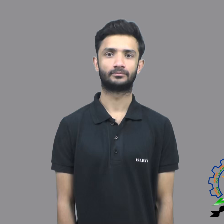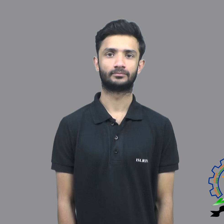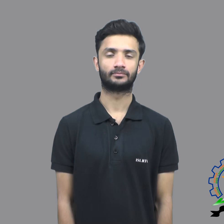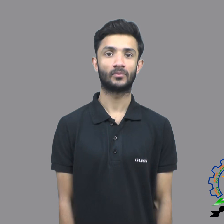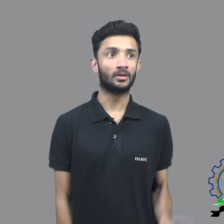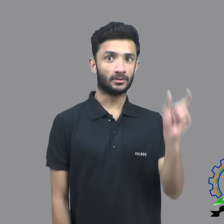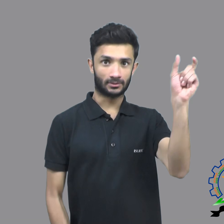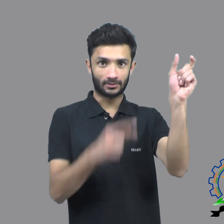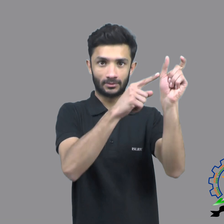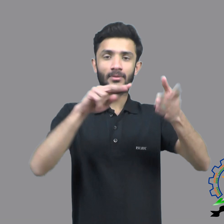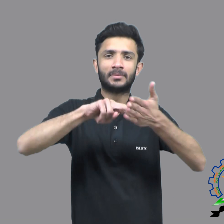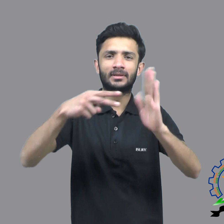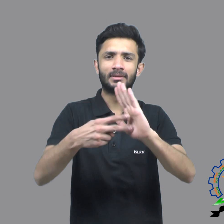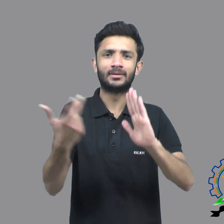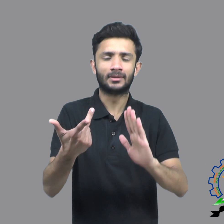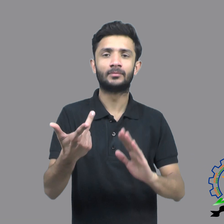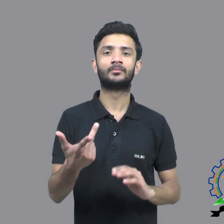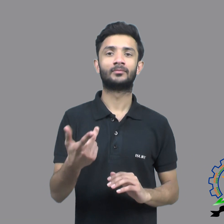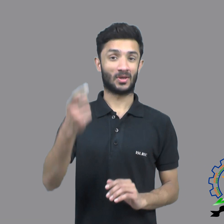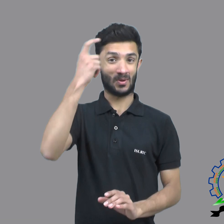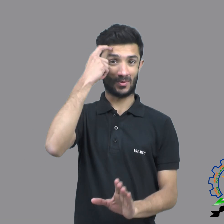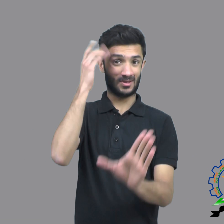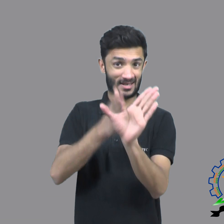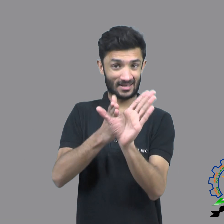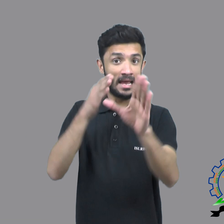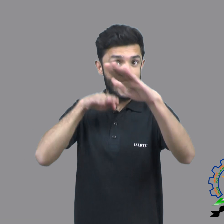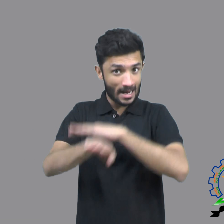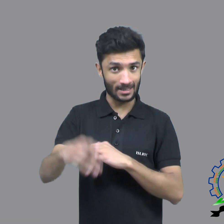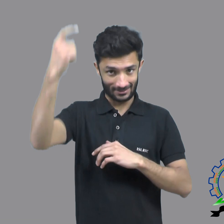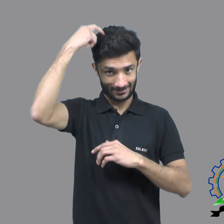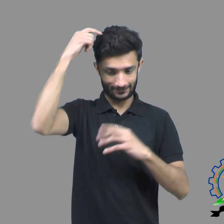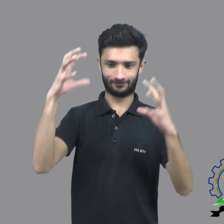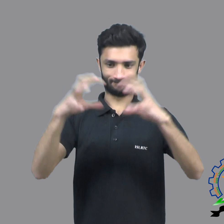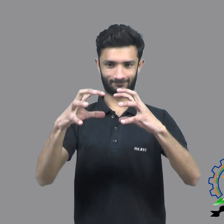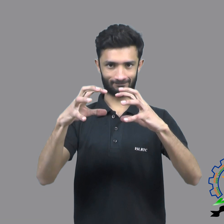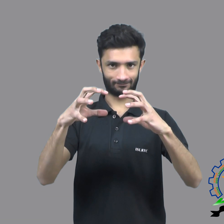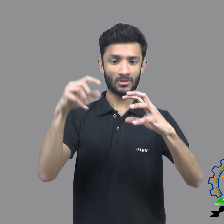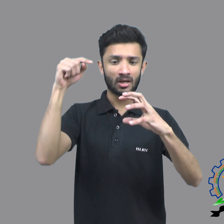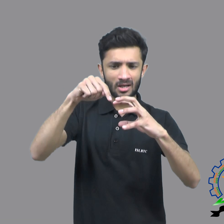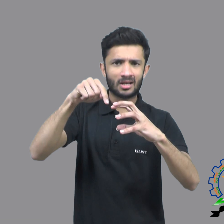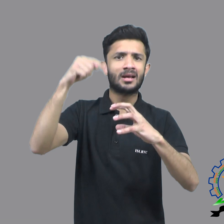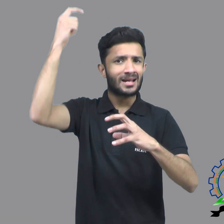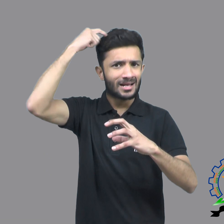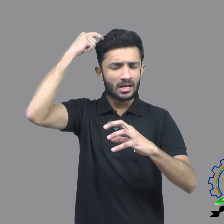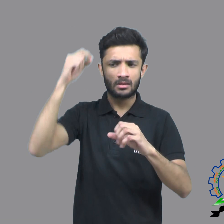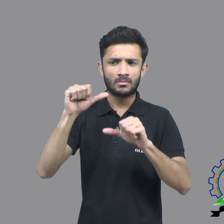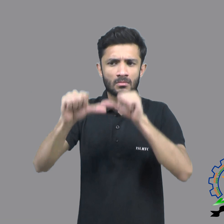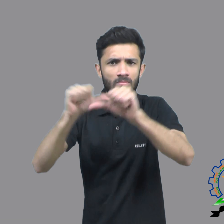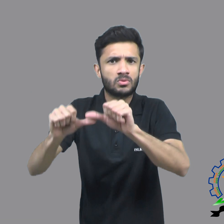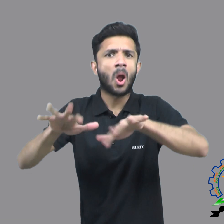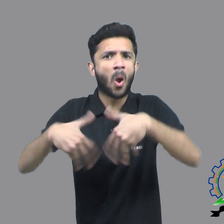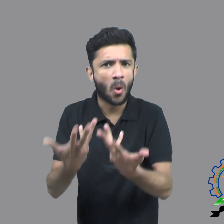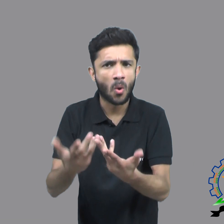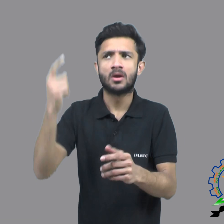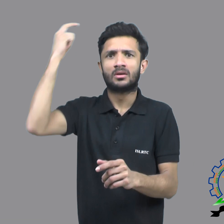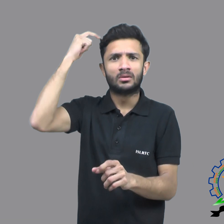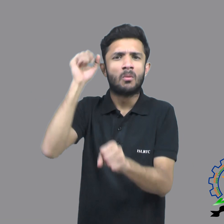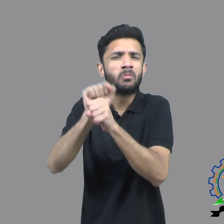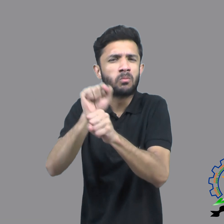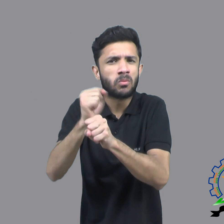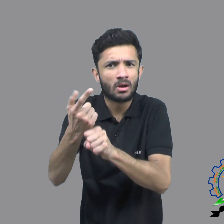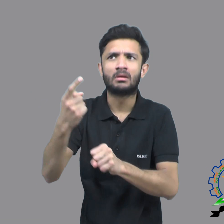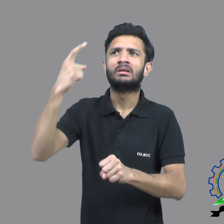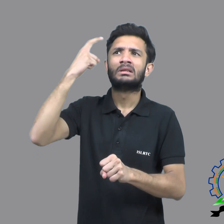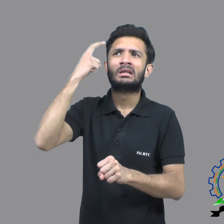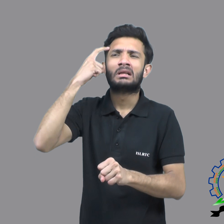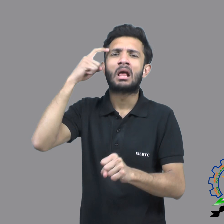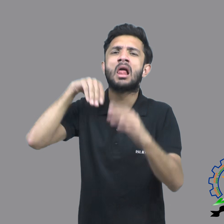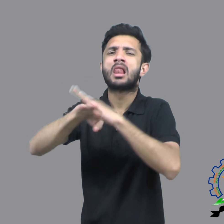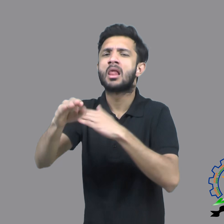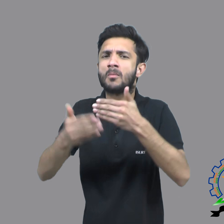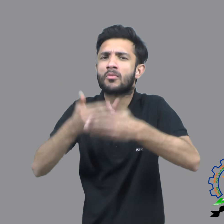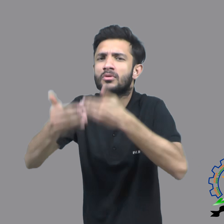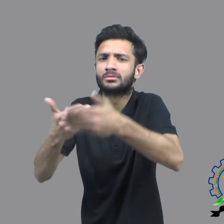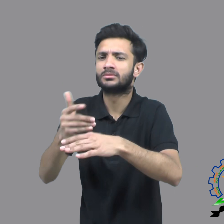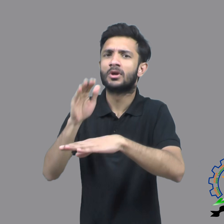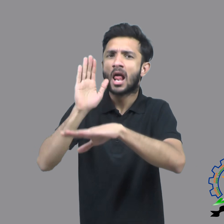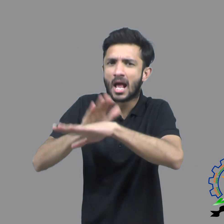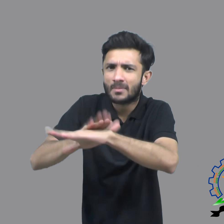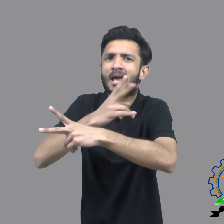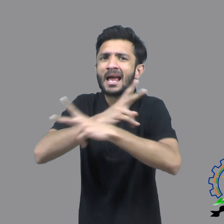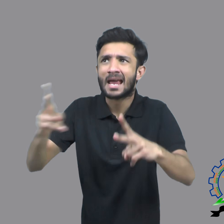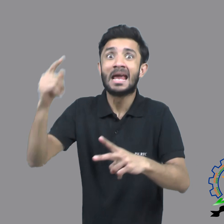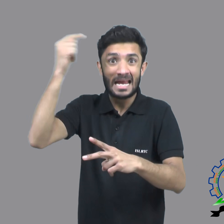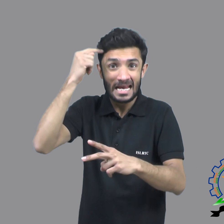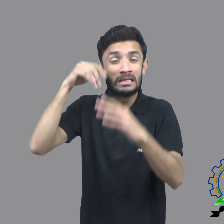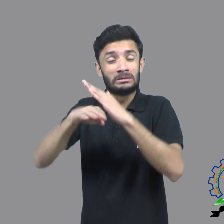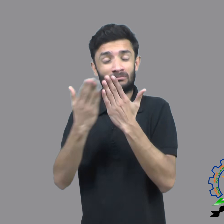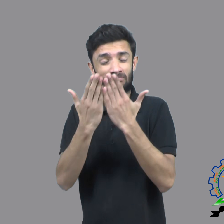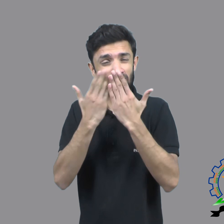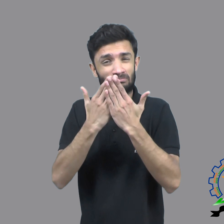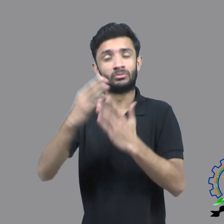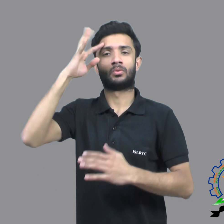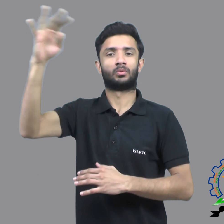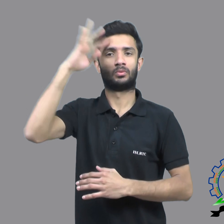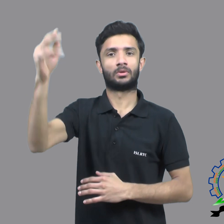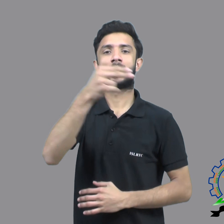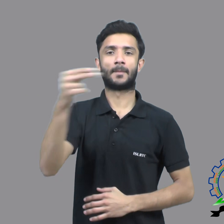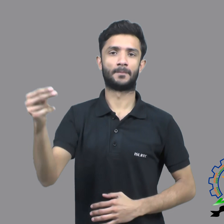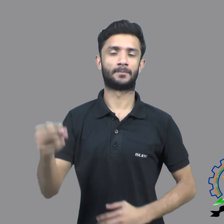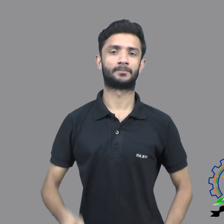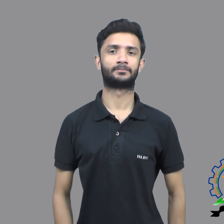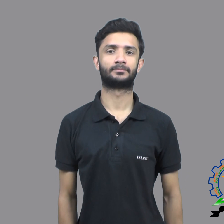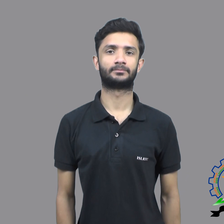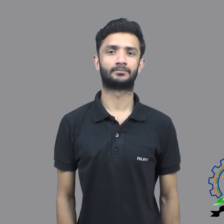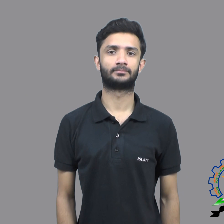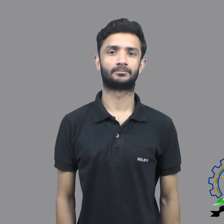Functionalism